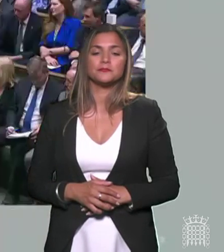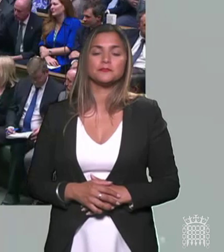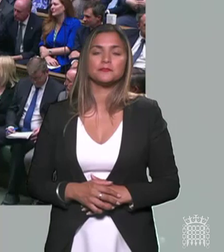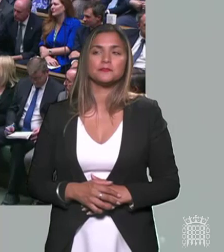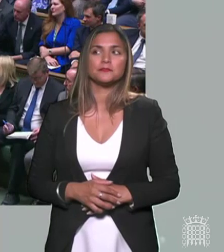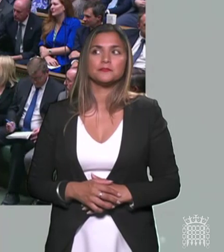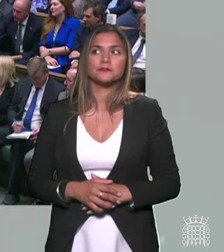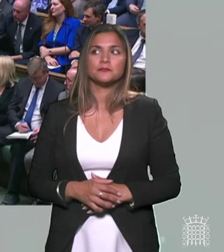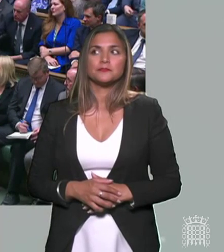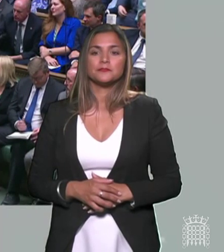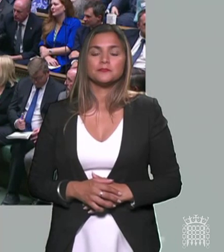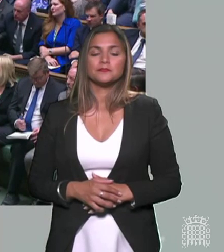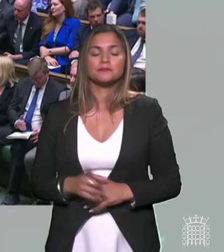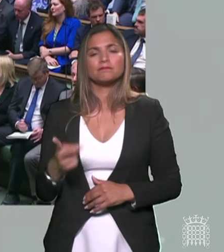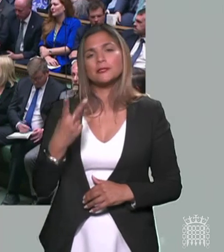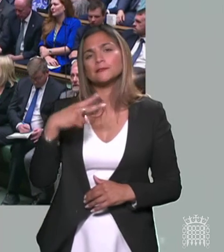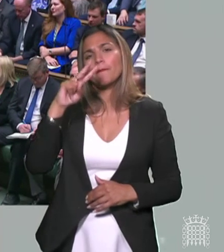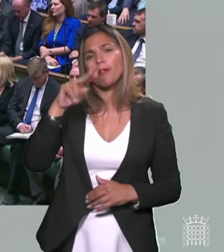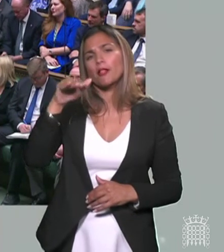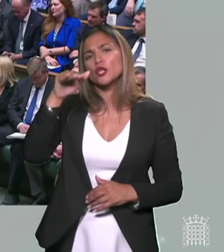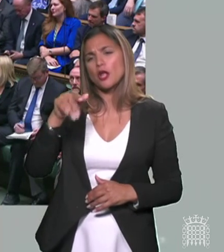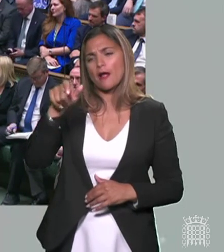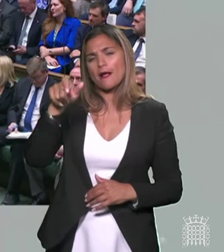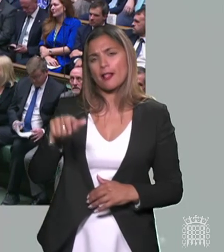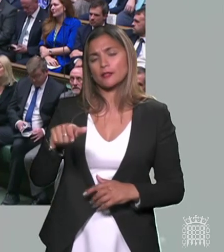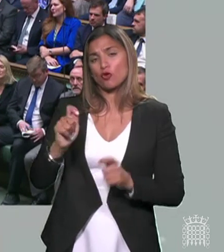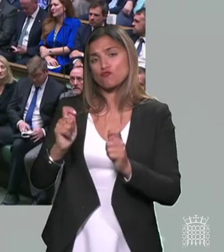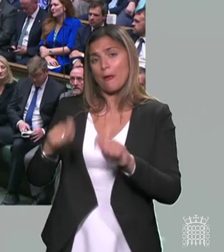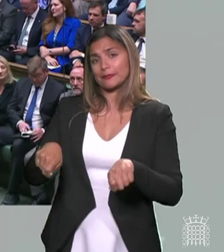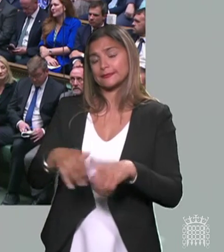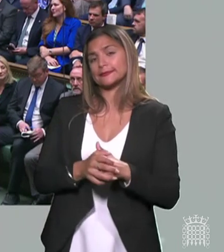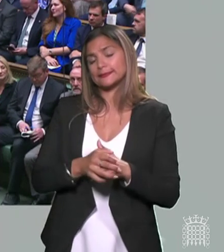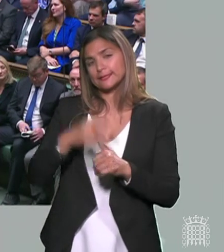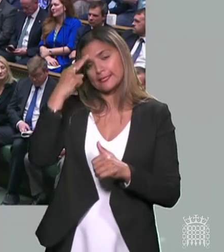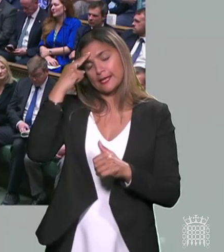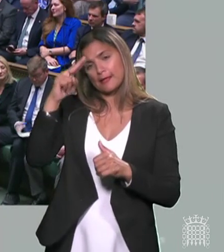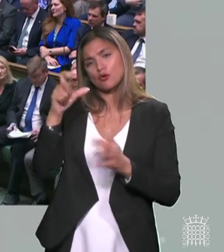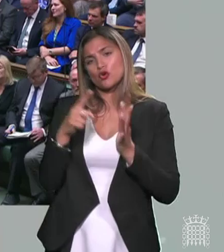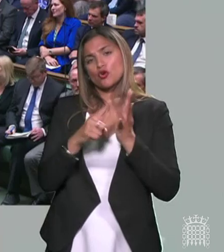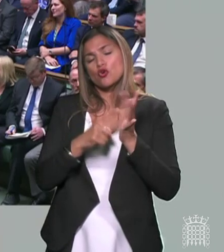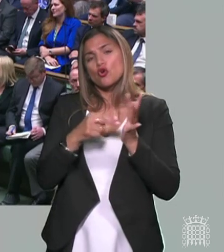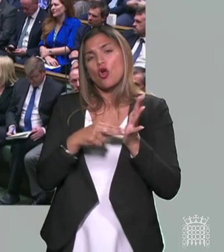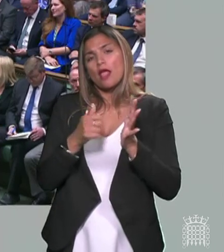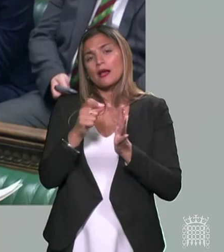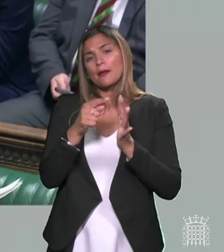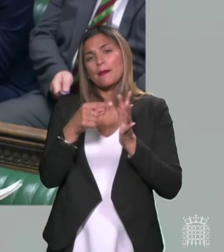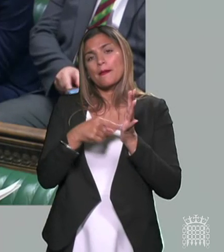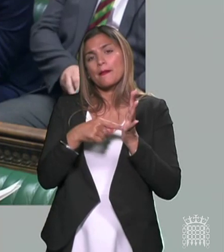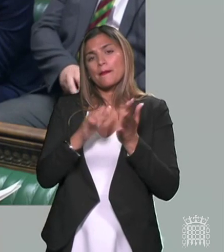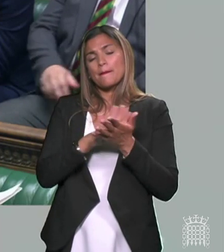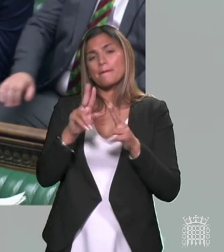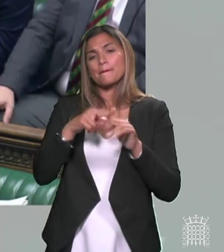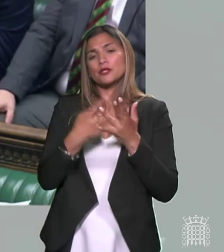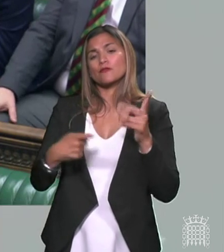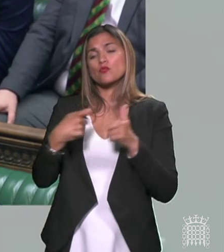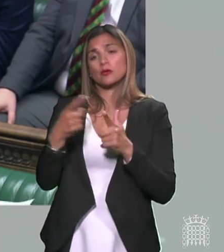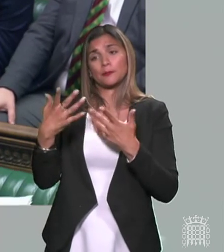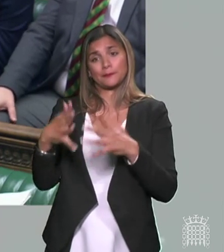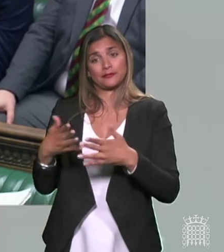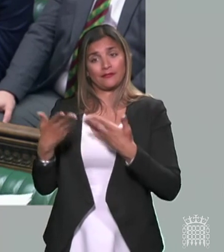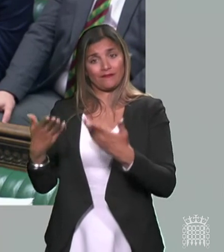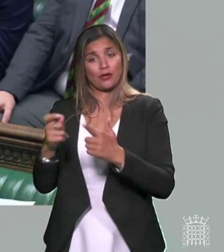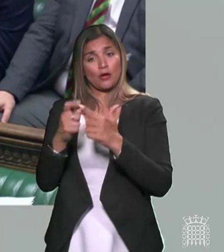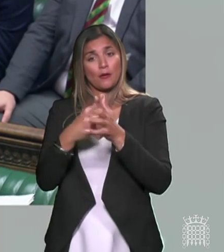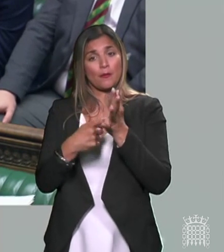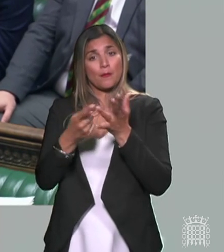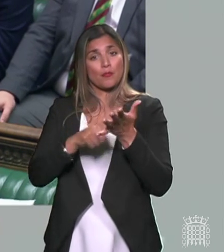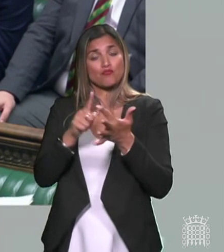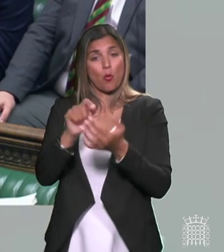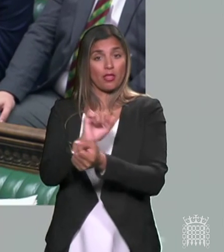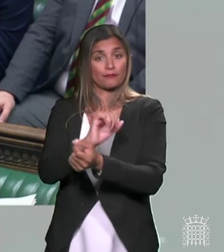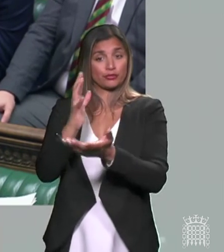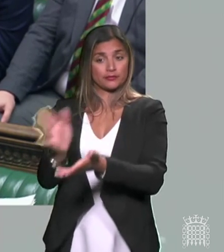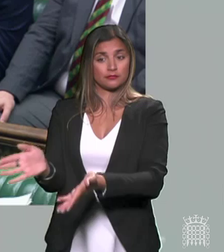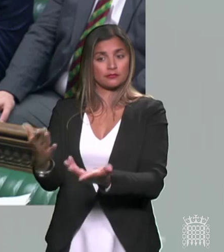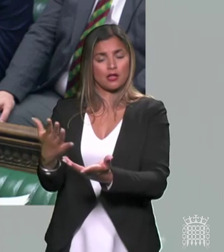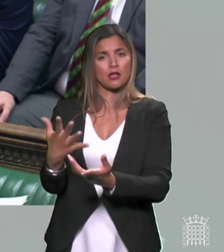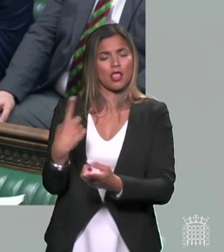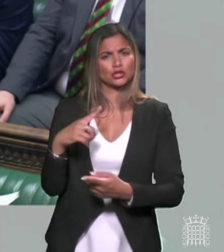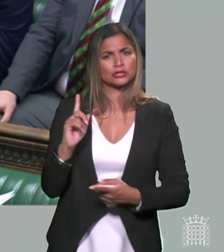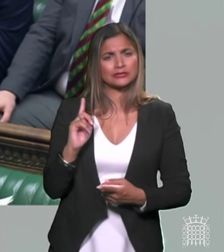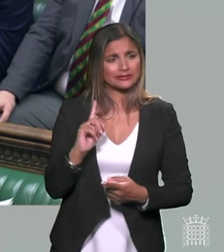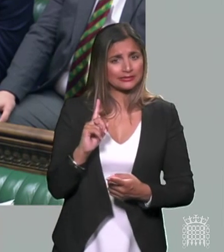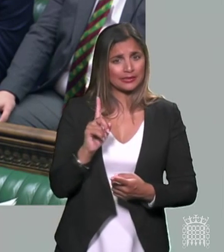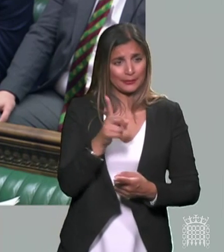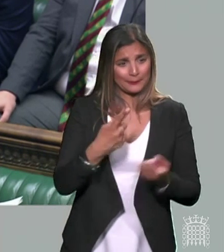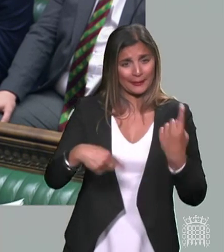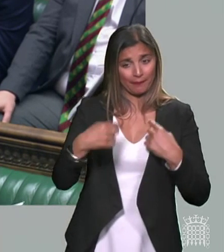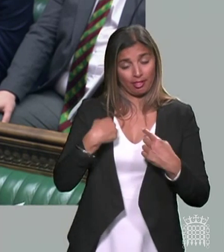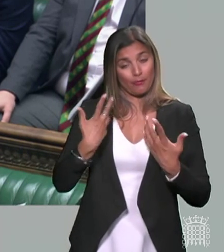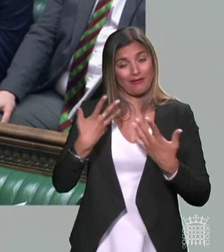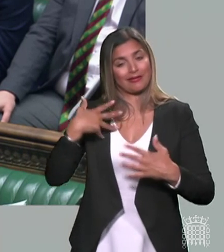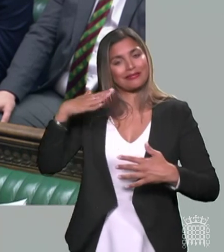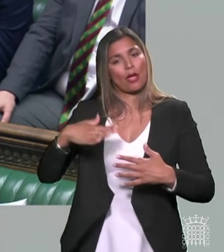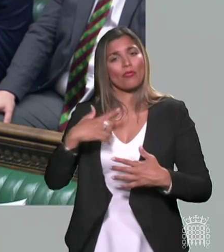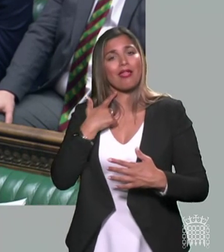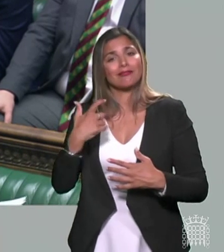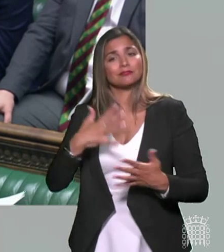The convicted double child rapist and murderer Colin Pitchfork was granted parole last year by the independent Parole Board in the face of enormous opposition from whistleblowers and my South Leicestershire constituents.